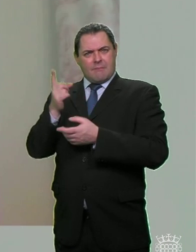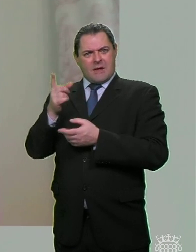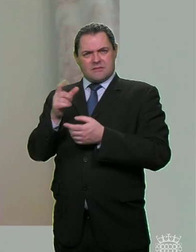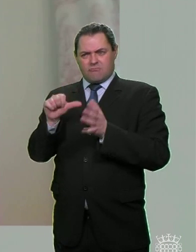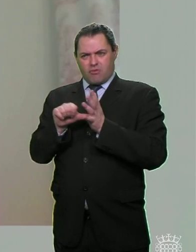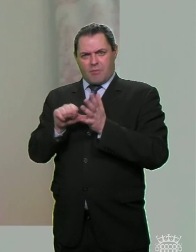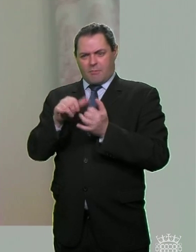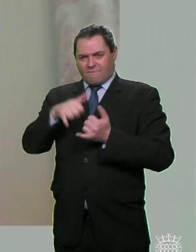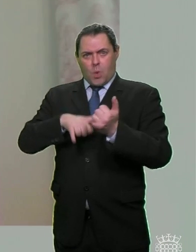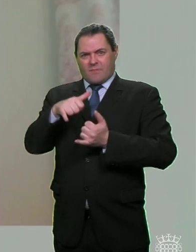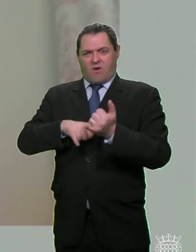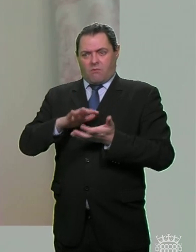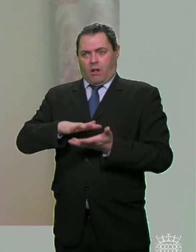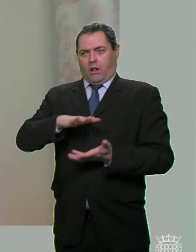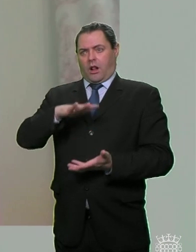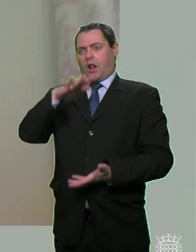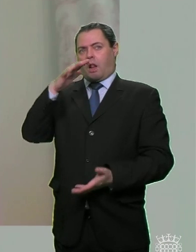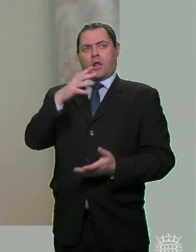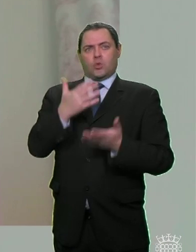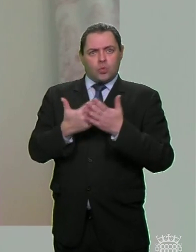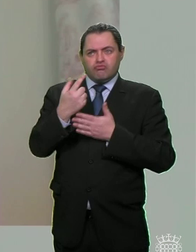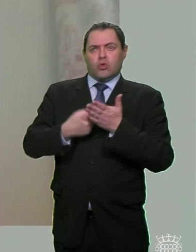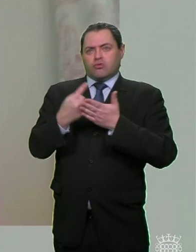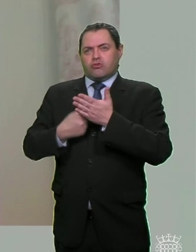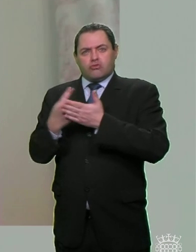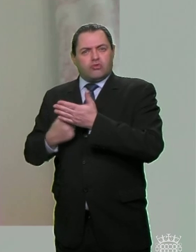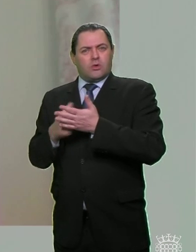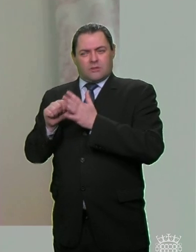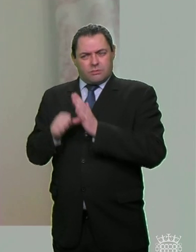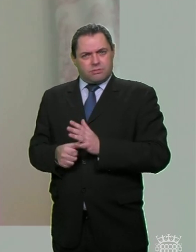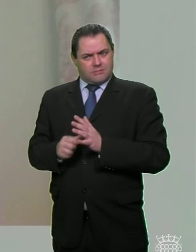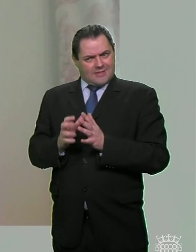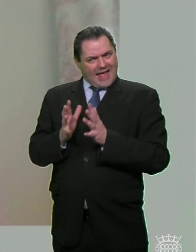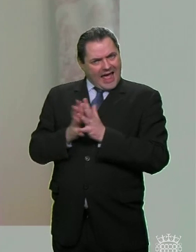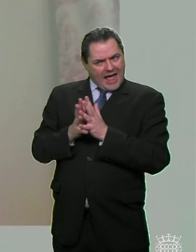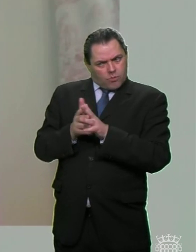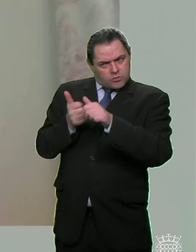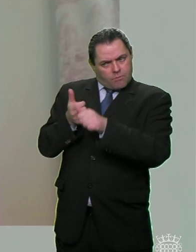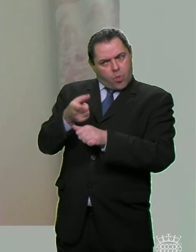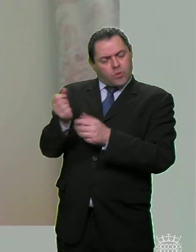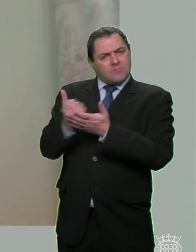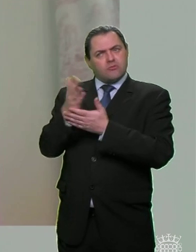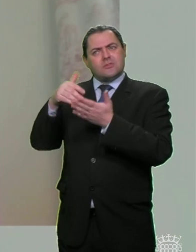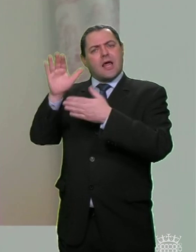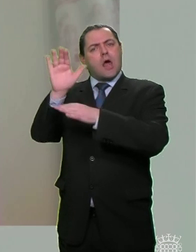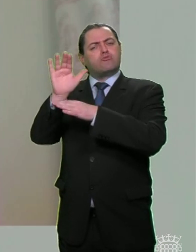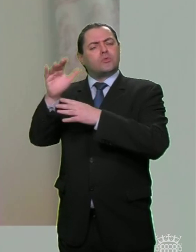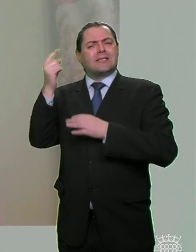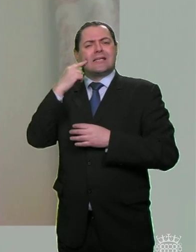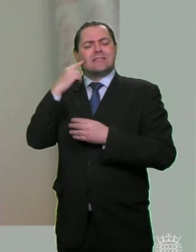What steps is my right honourable Friend taking to support opportunities such as those in Rye to make exporting easier?